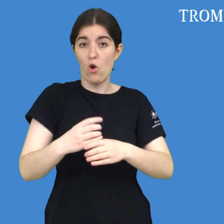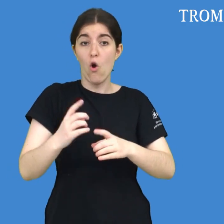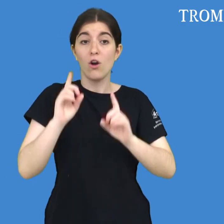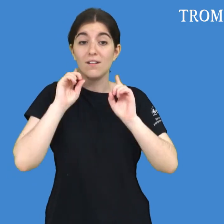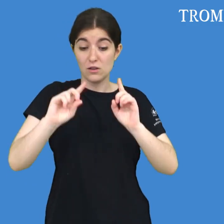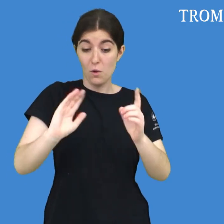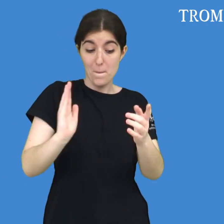caso